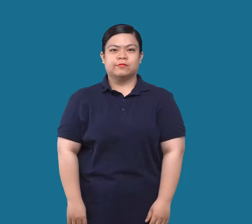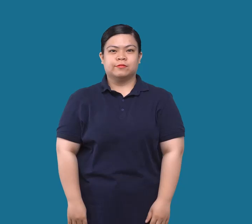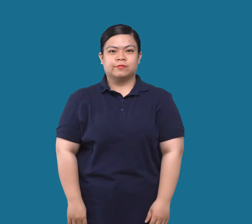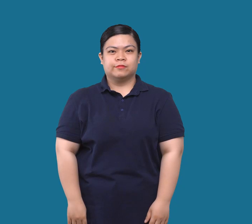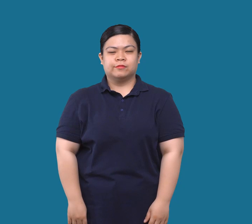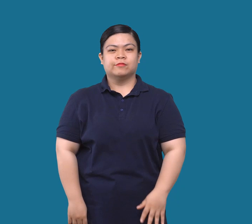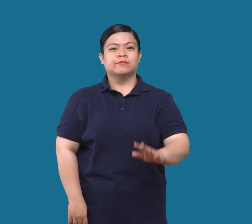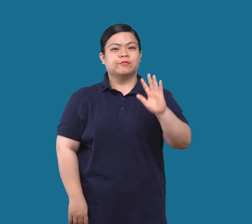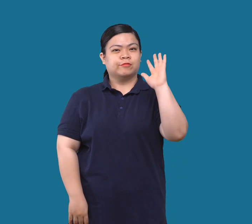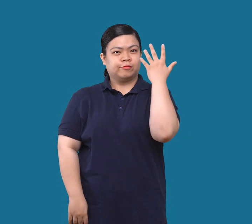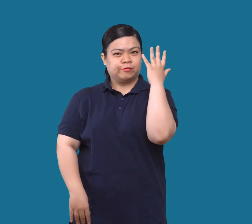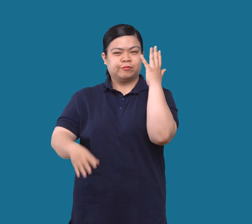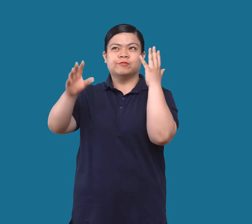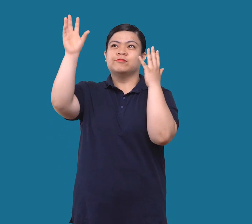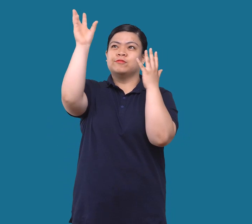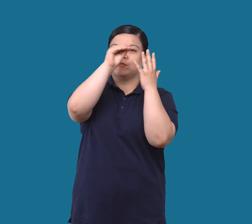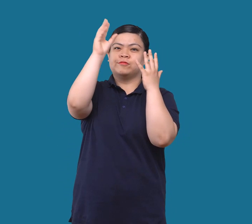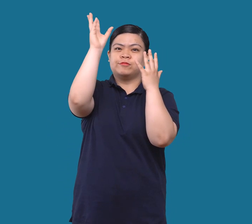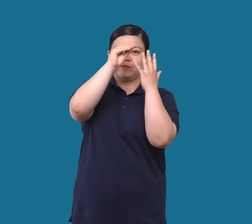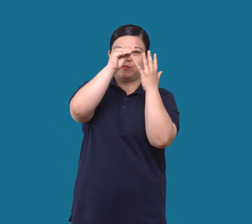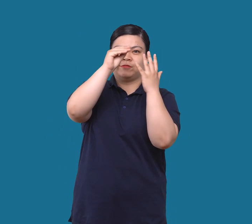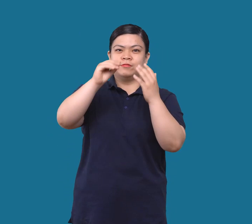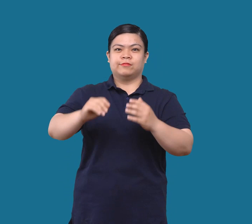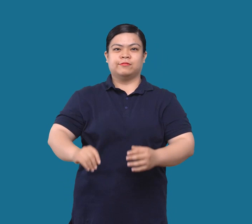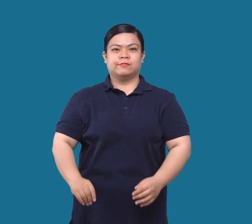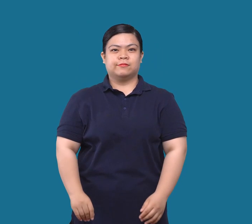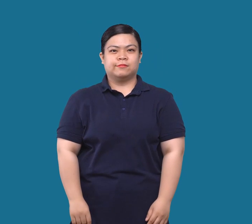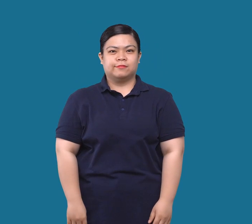quang hợp